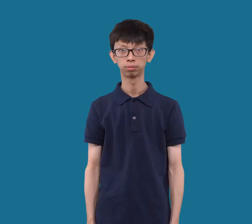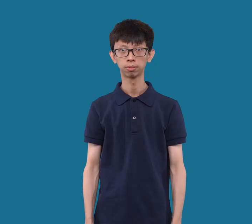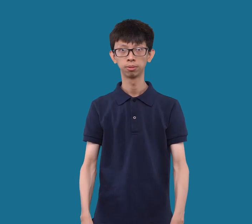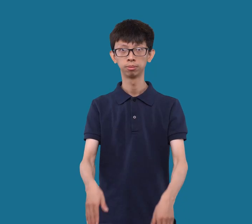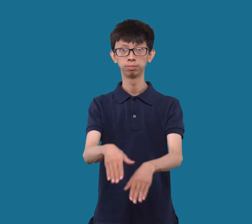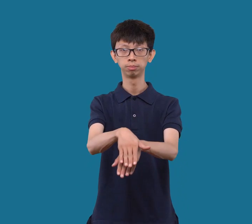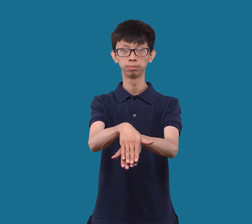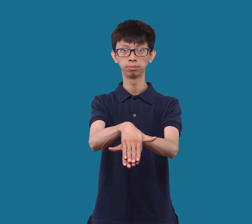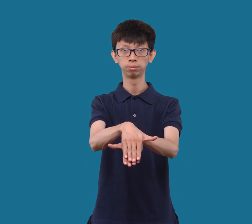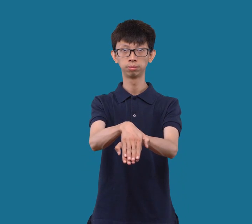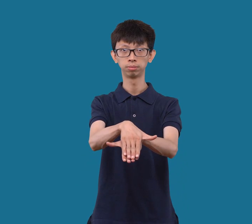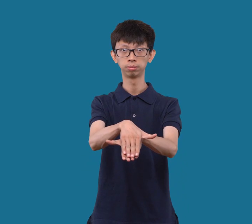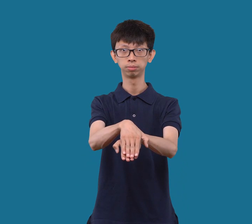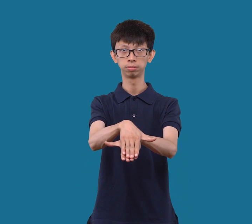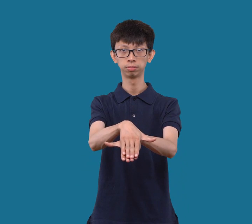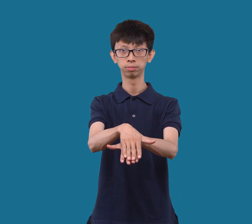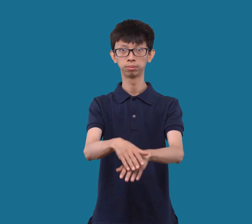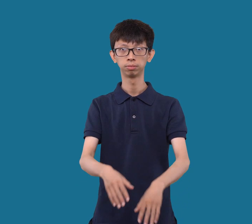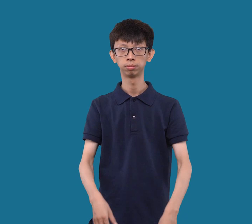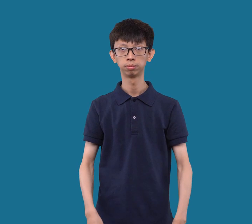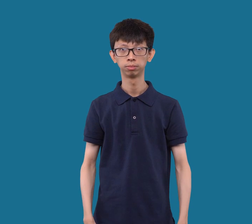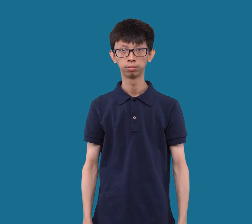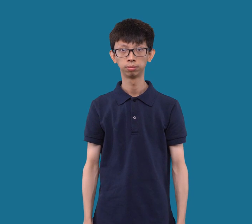con ba ba